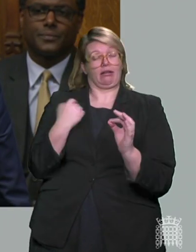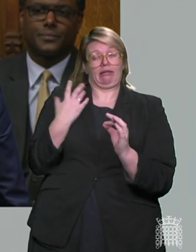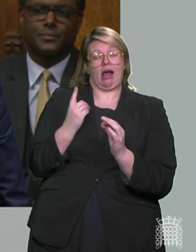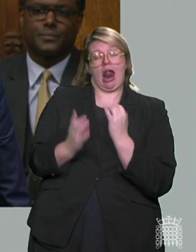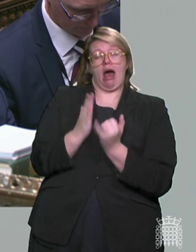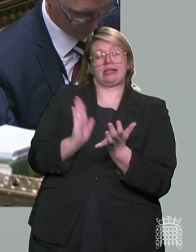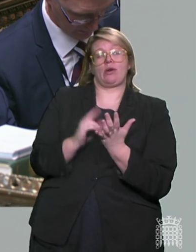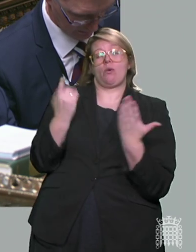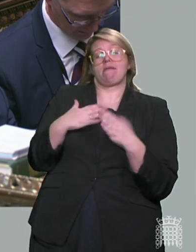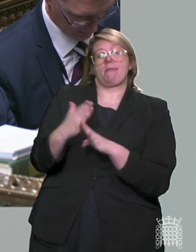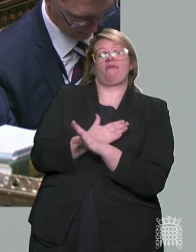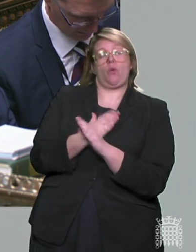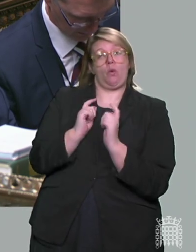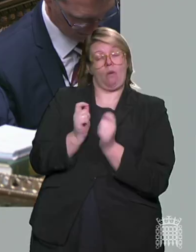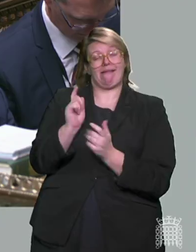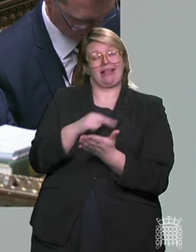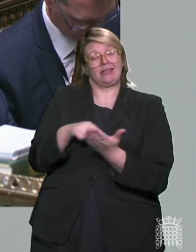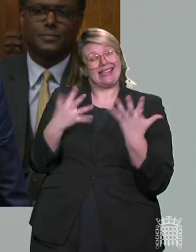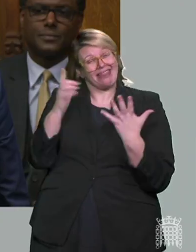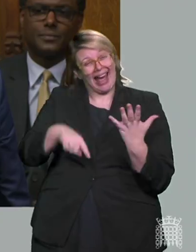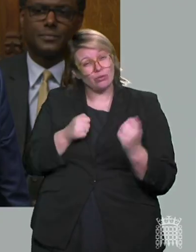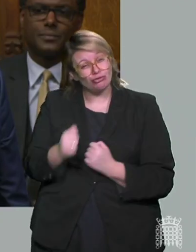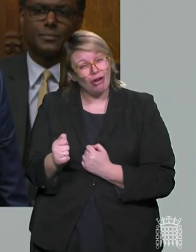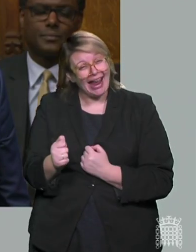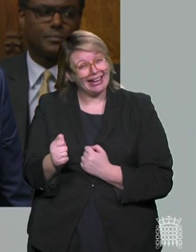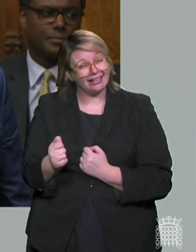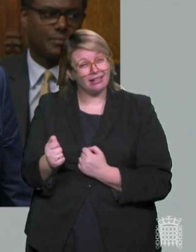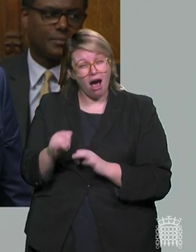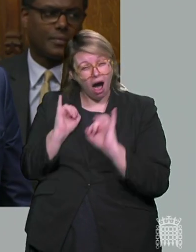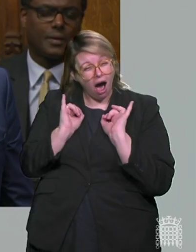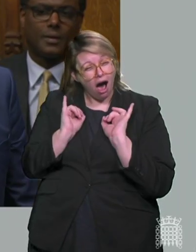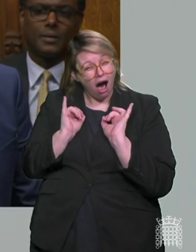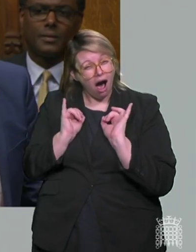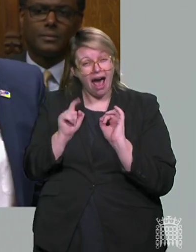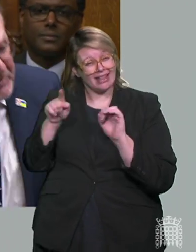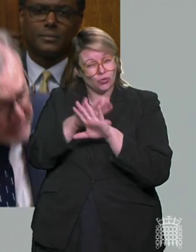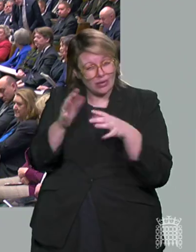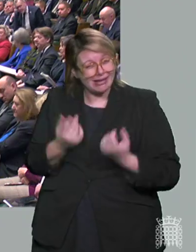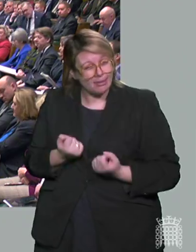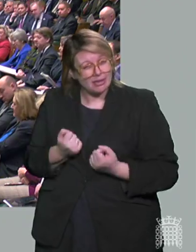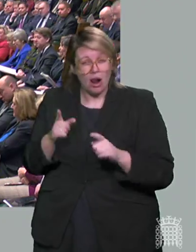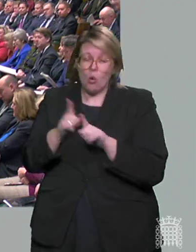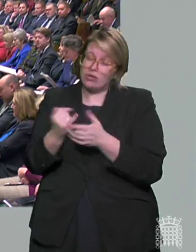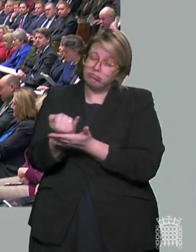Does the Prime Minister agree that this practice is totally unacceptable, as is TransPennine’s level of service?